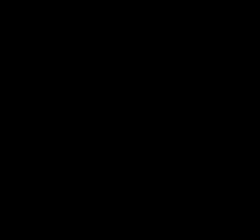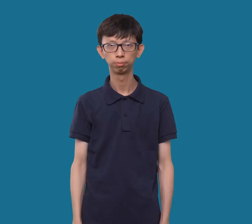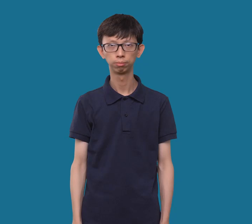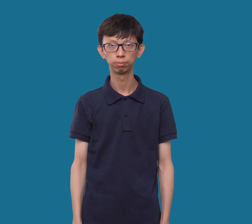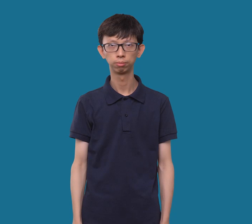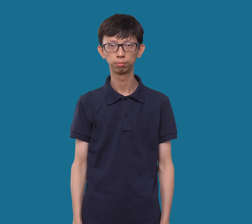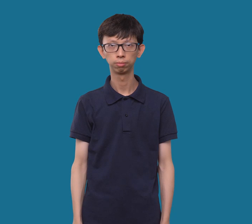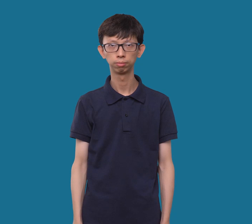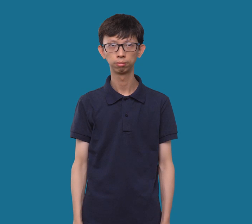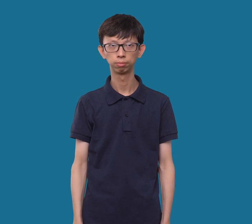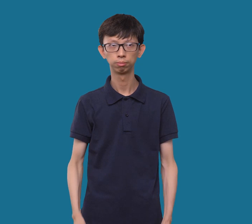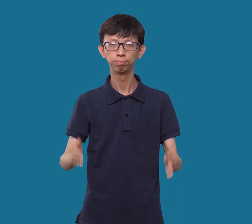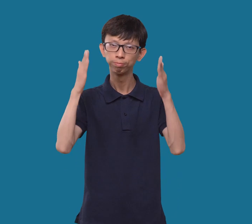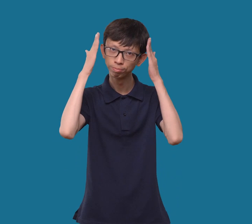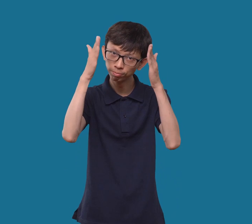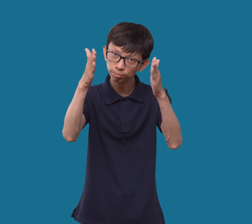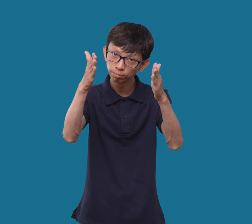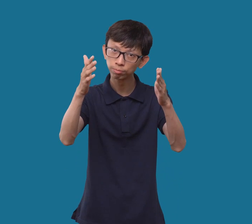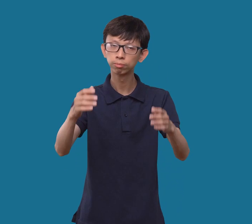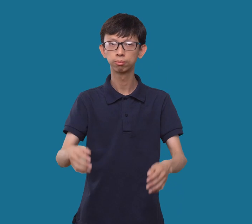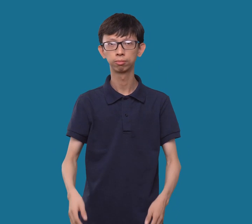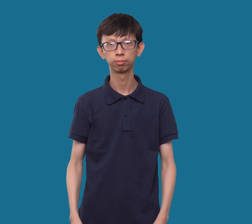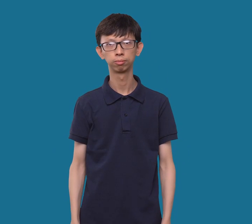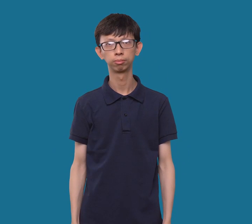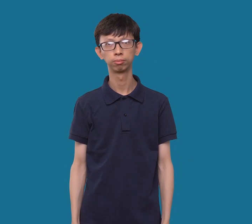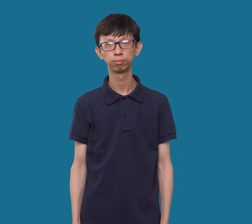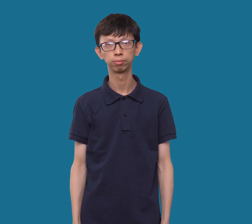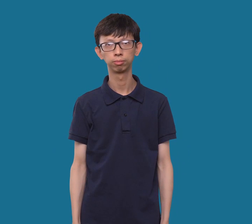quan tâm